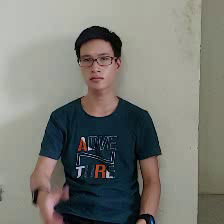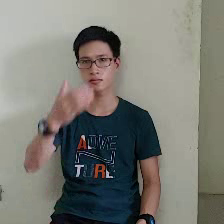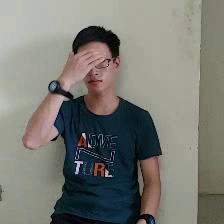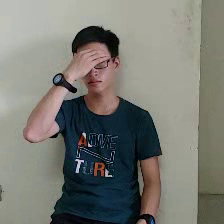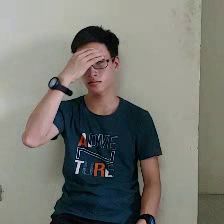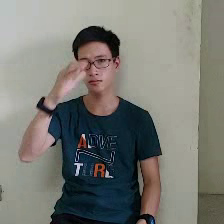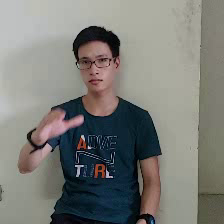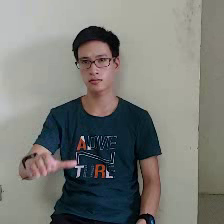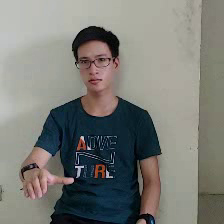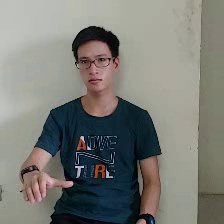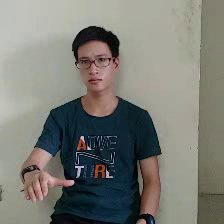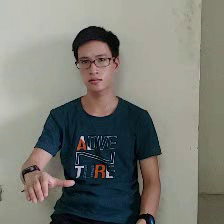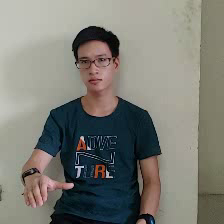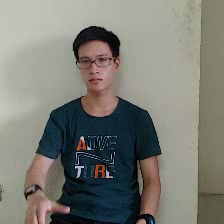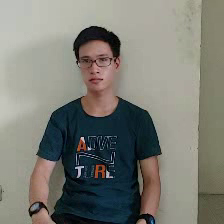Áp dụng